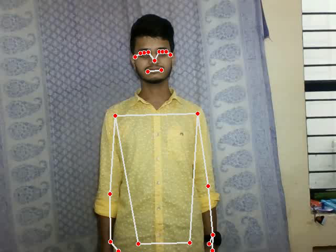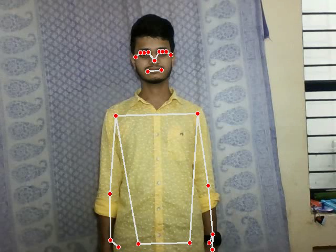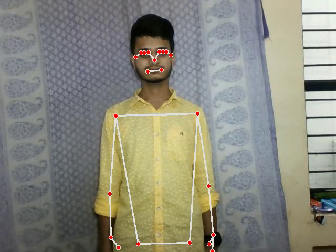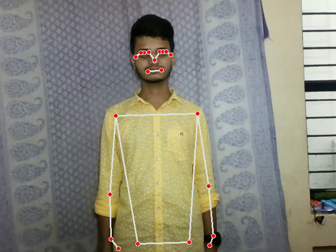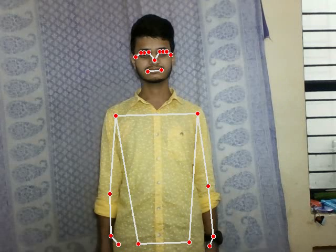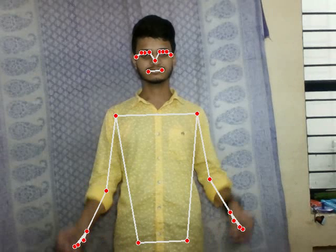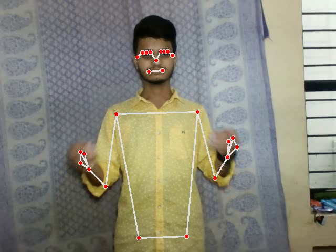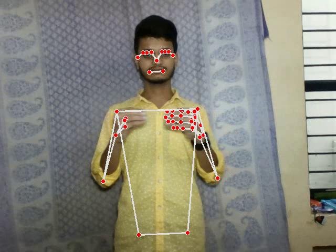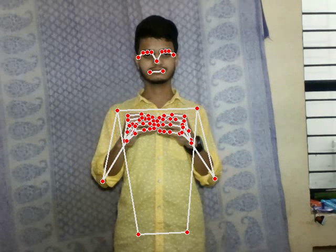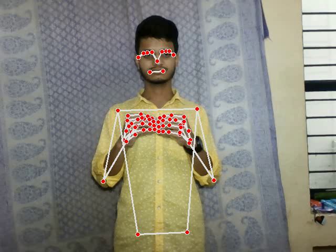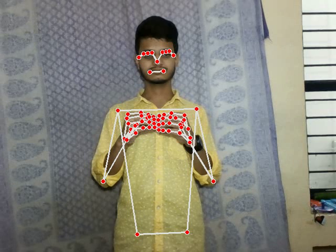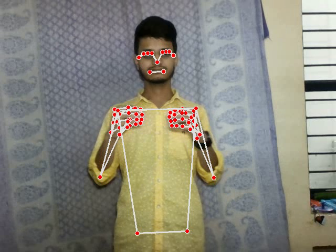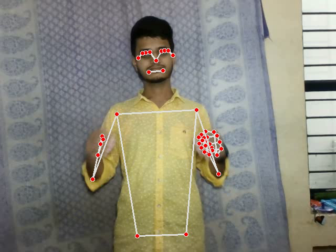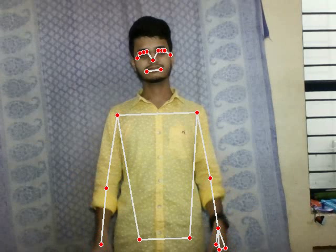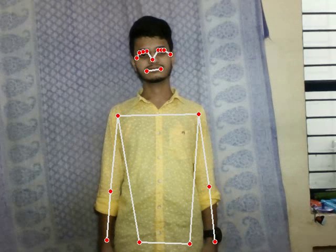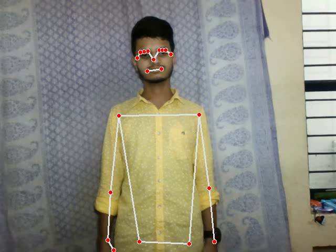more